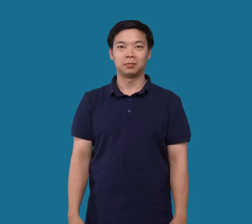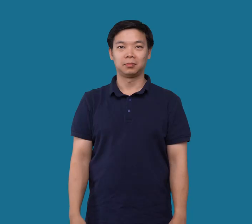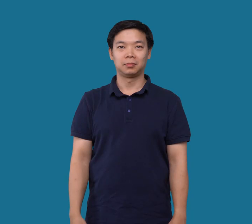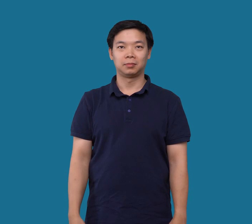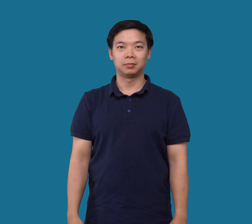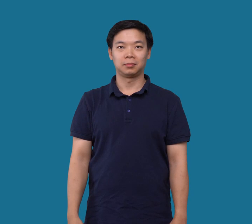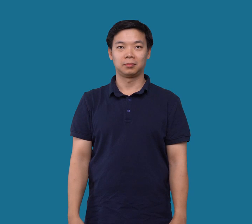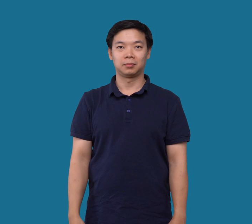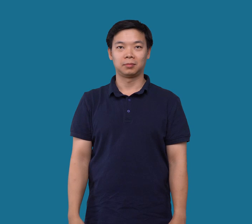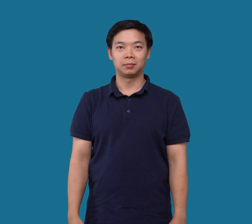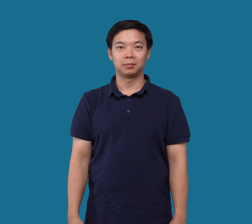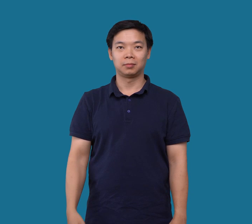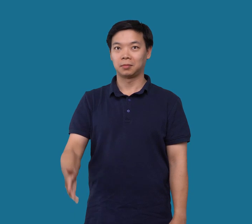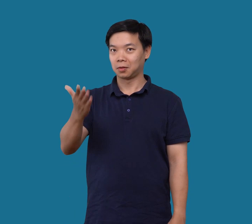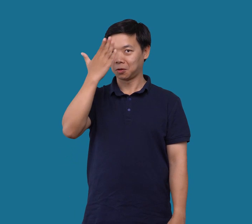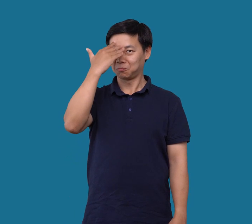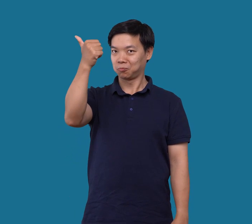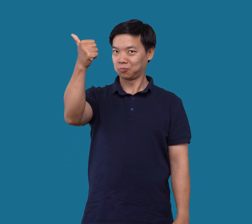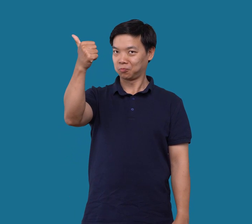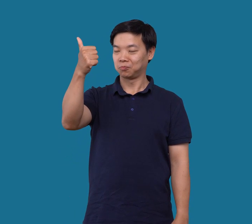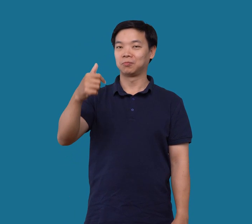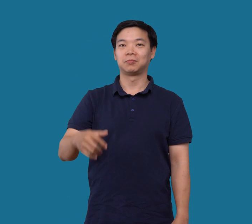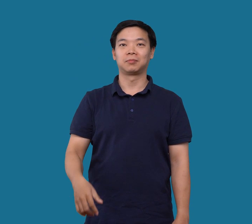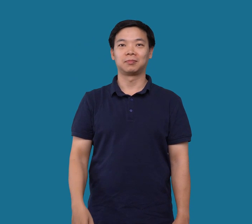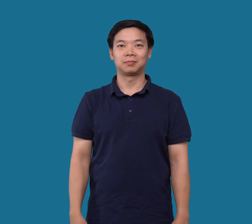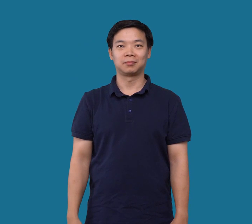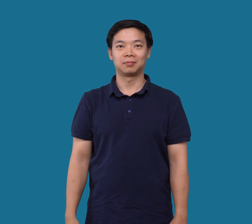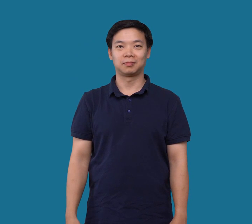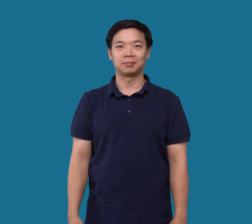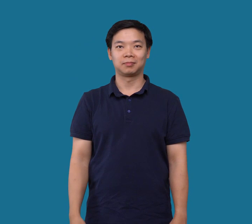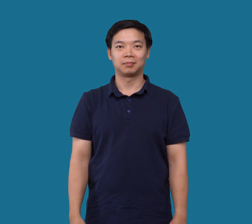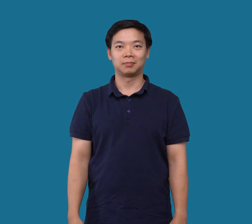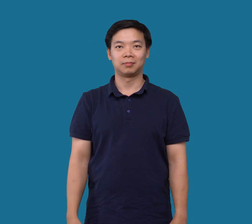học giỏi